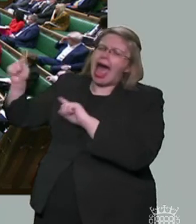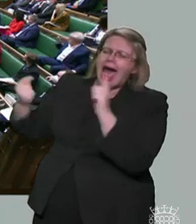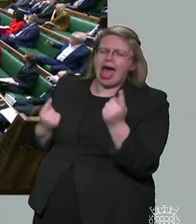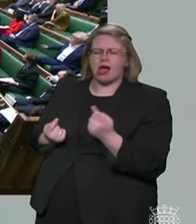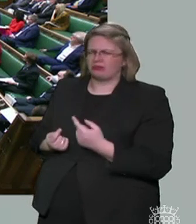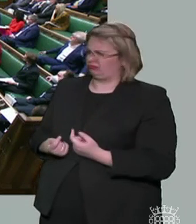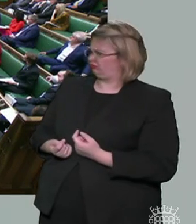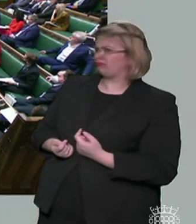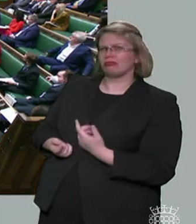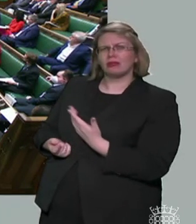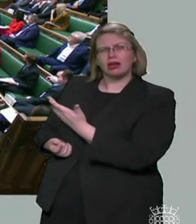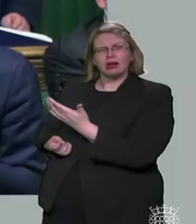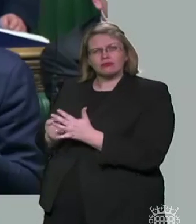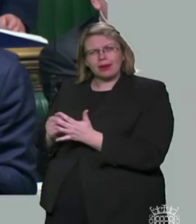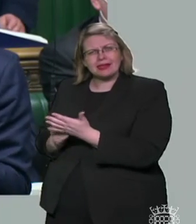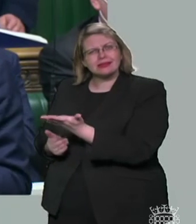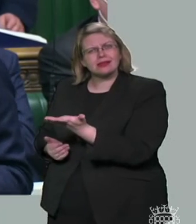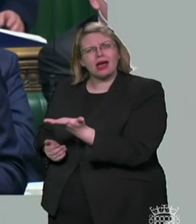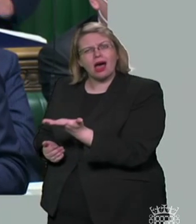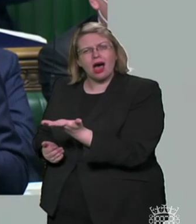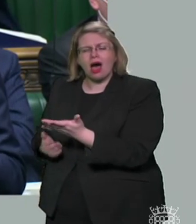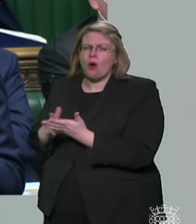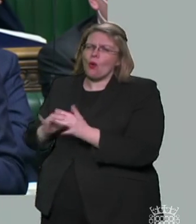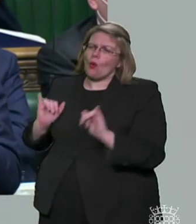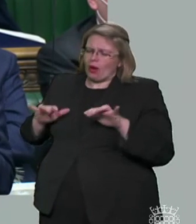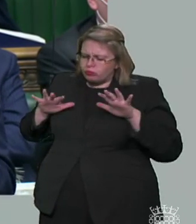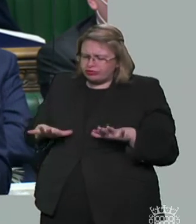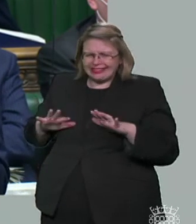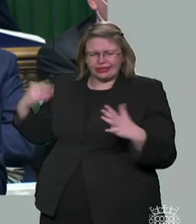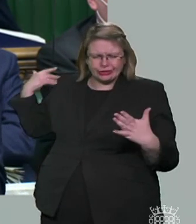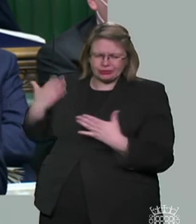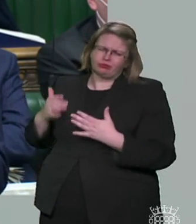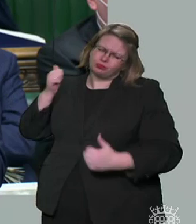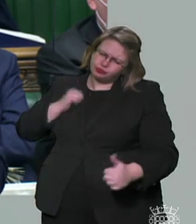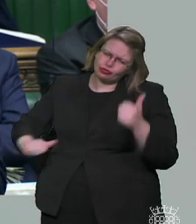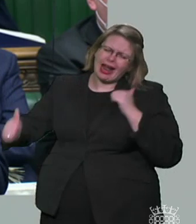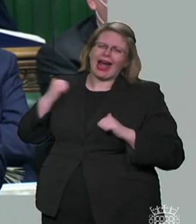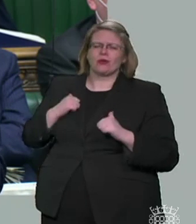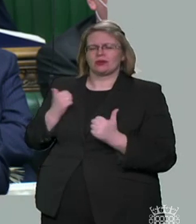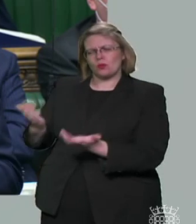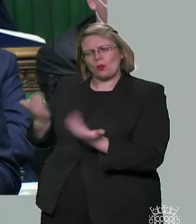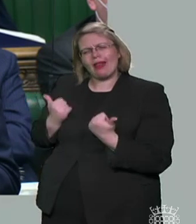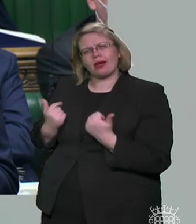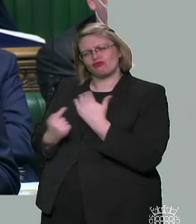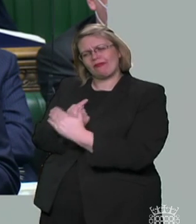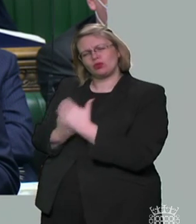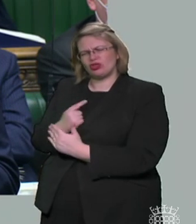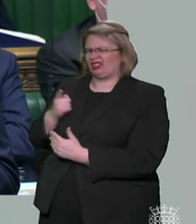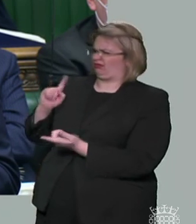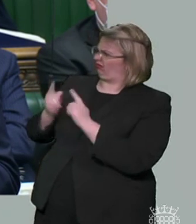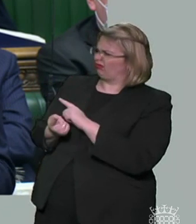Can the Prime Minister not see that that flies in the face of our country’s proud tradition of providing sanctuary?